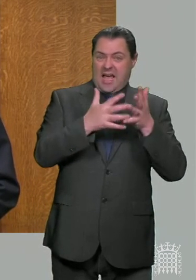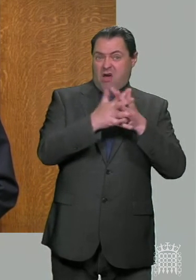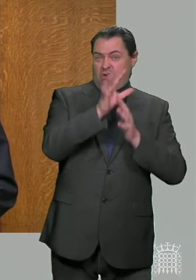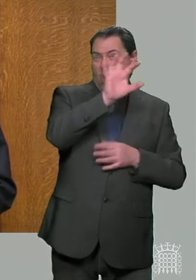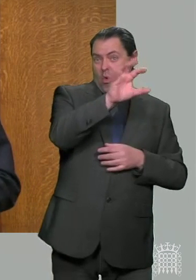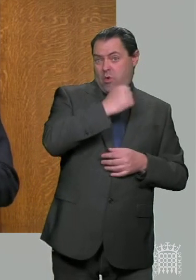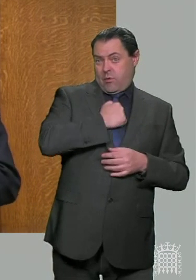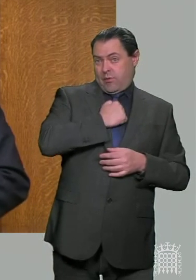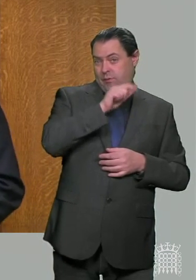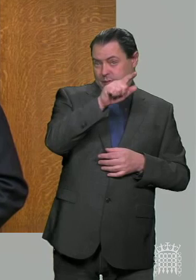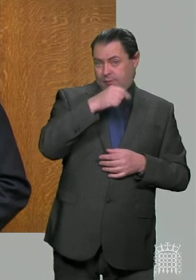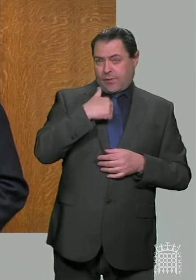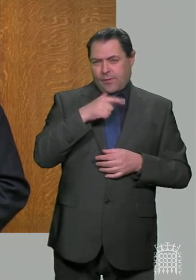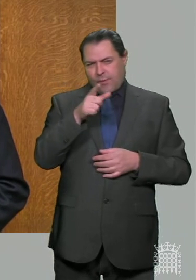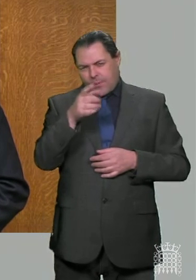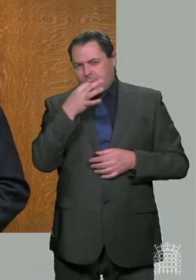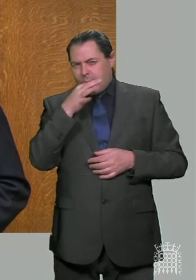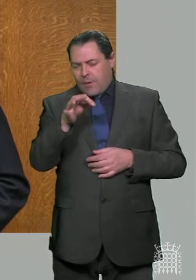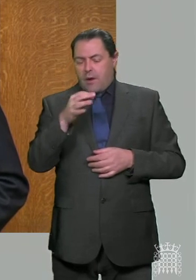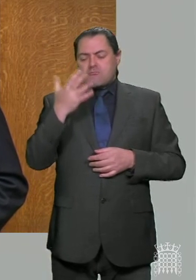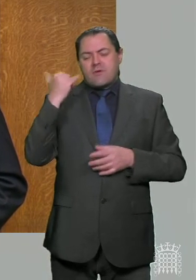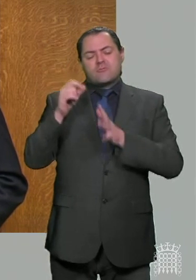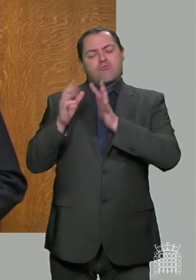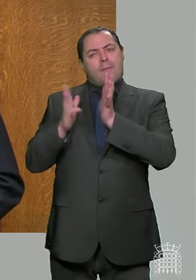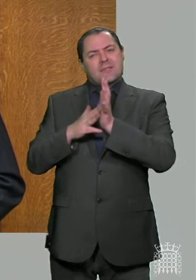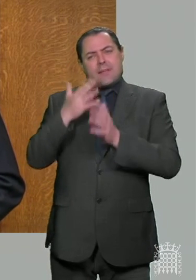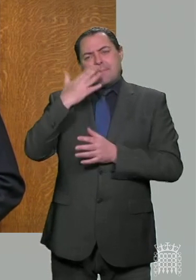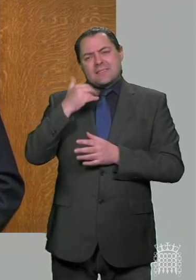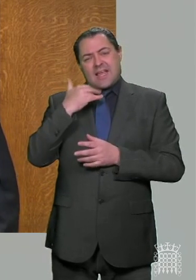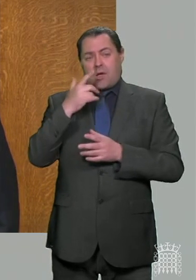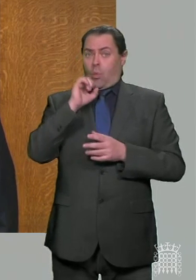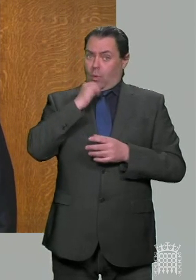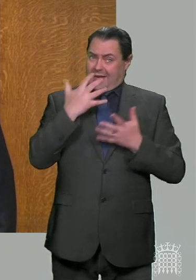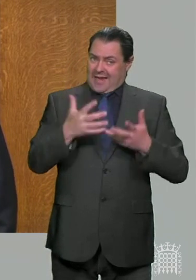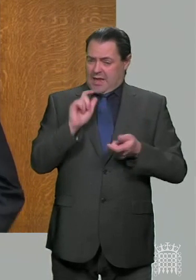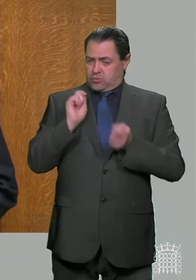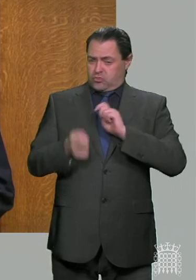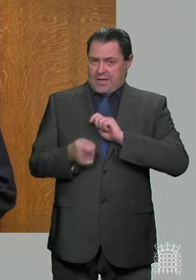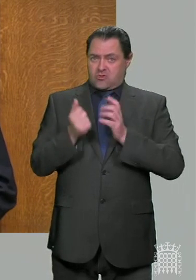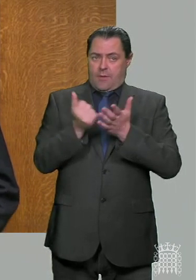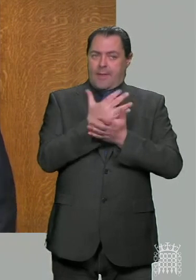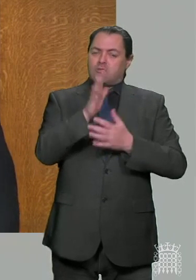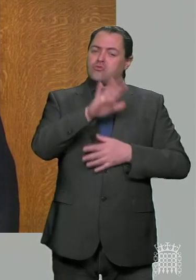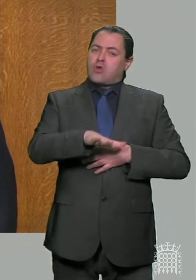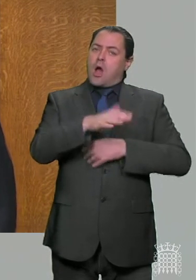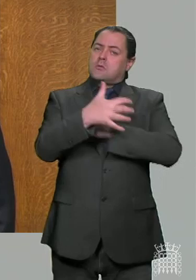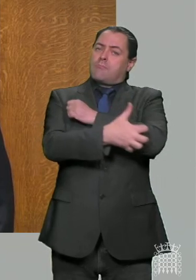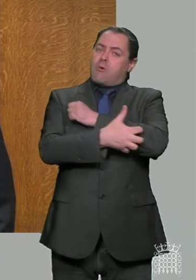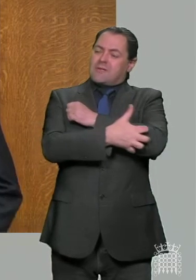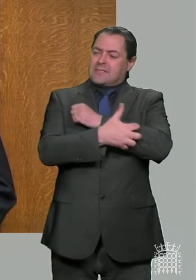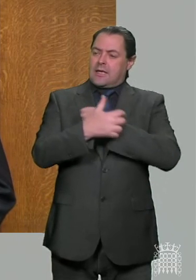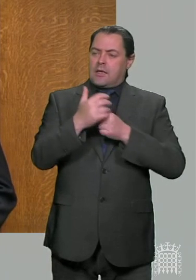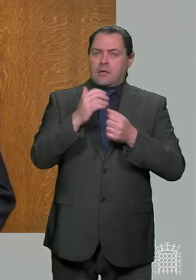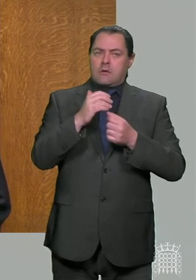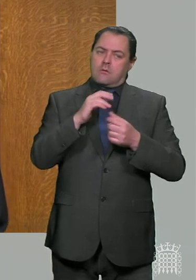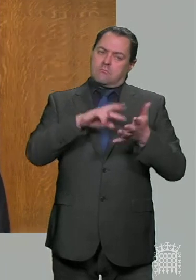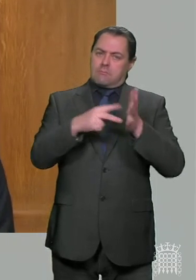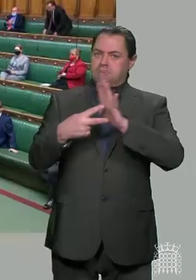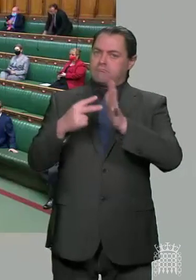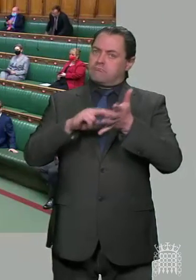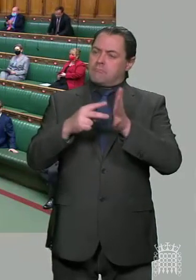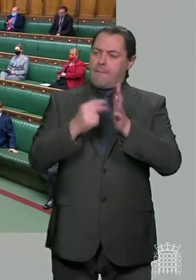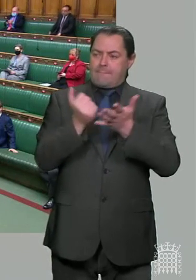Will the Prime Minister agree to put right the error of a previous Prime Minister, and commit to publish a strategy to tackle child poverty and ensure that no child is left behind?